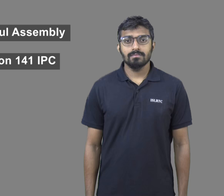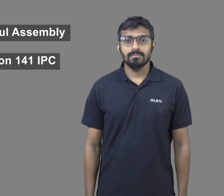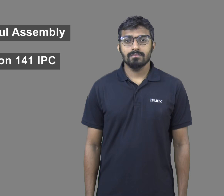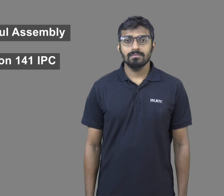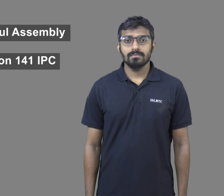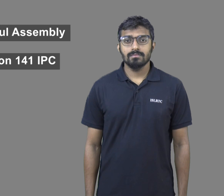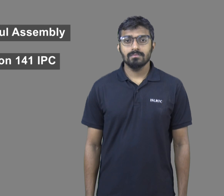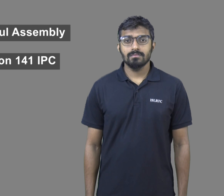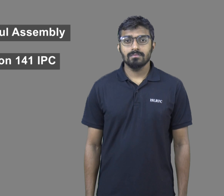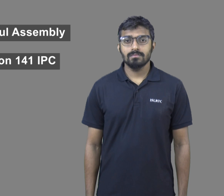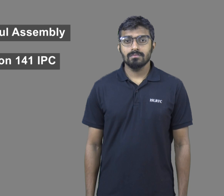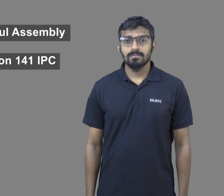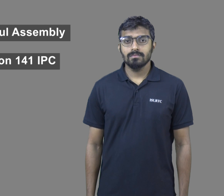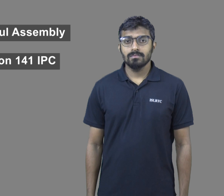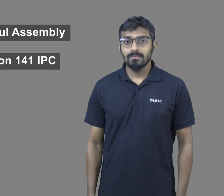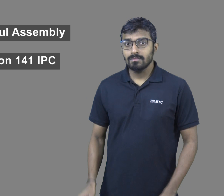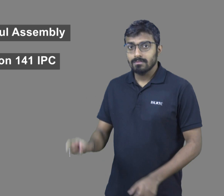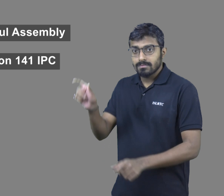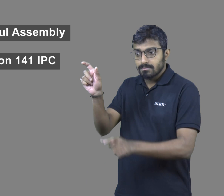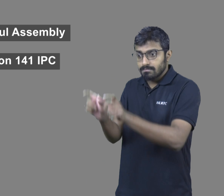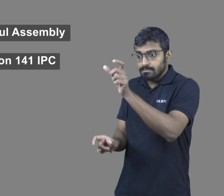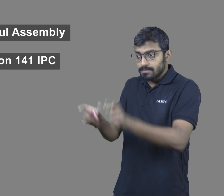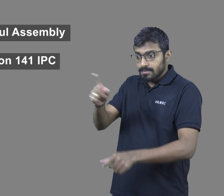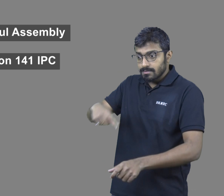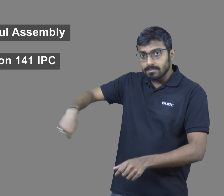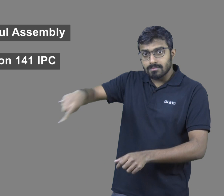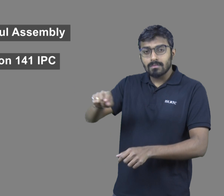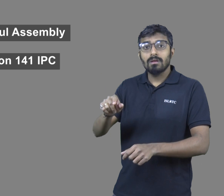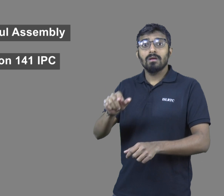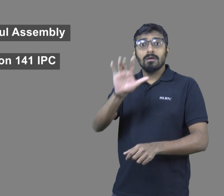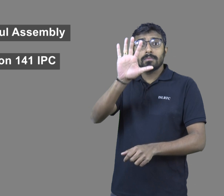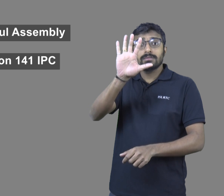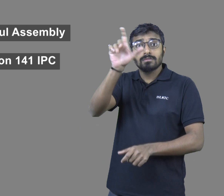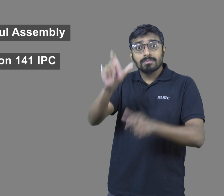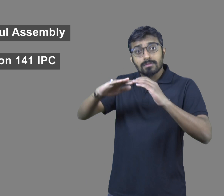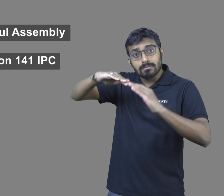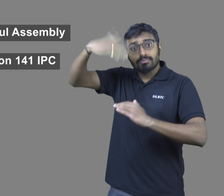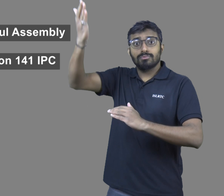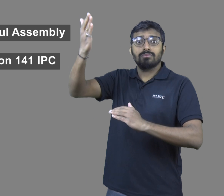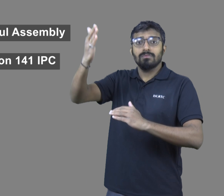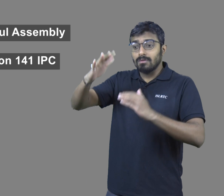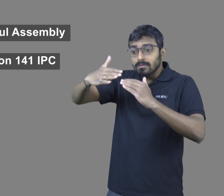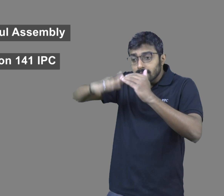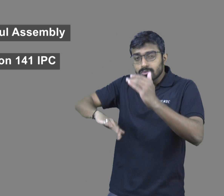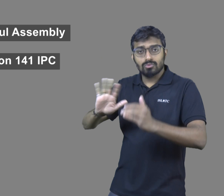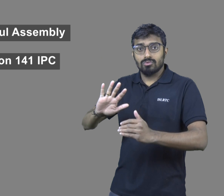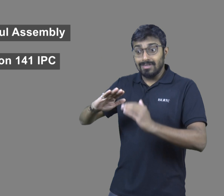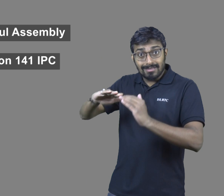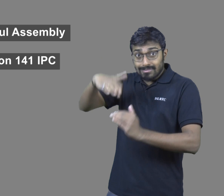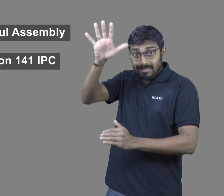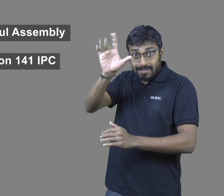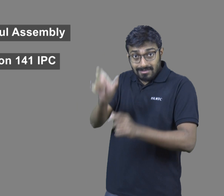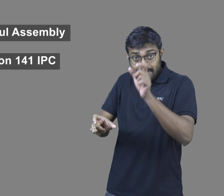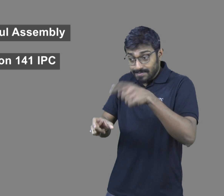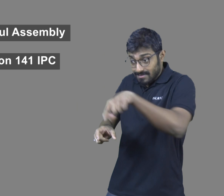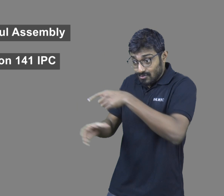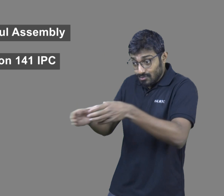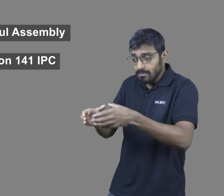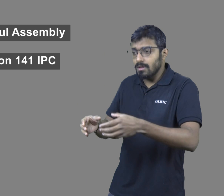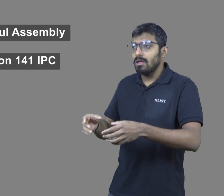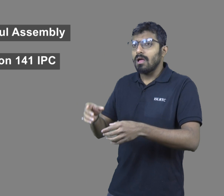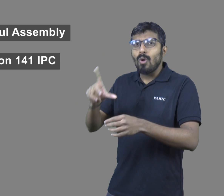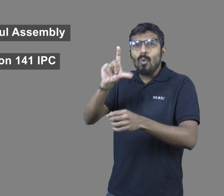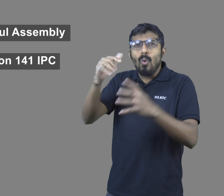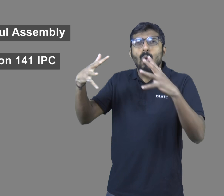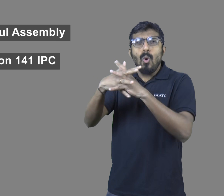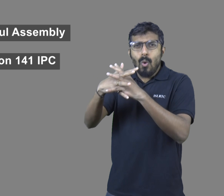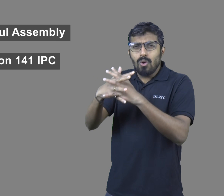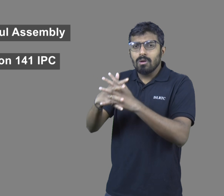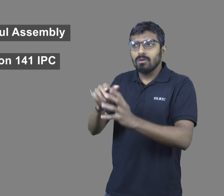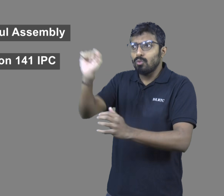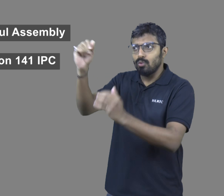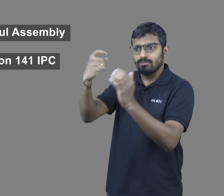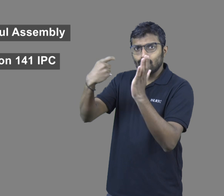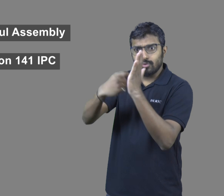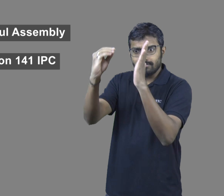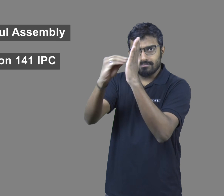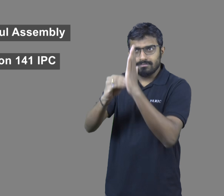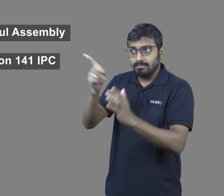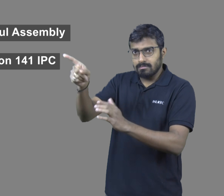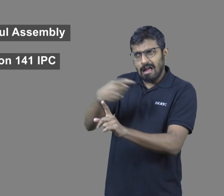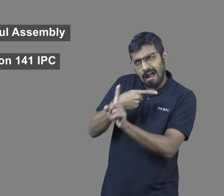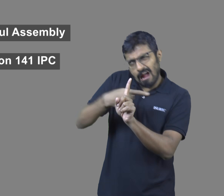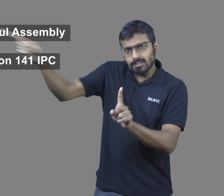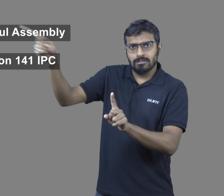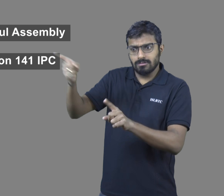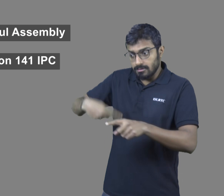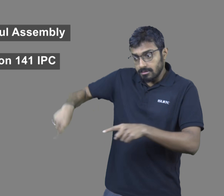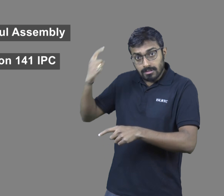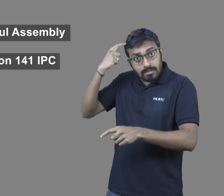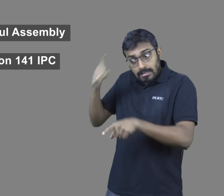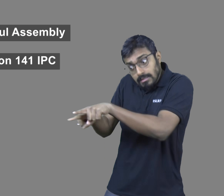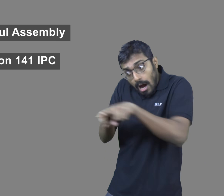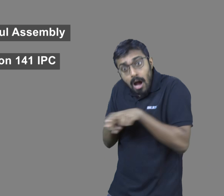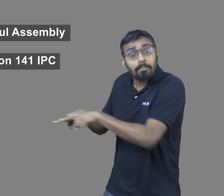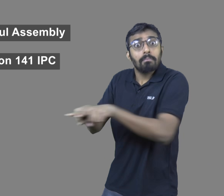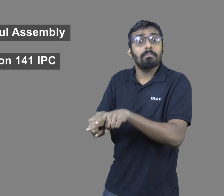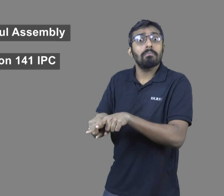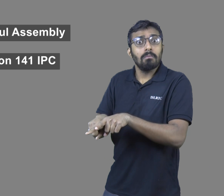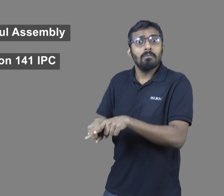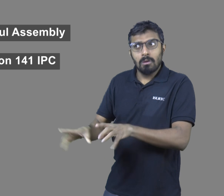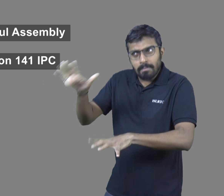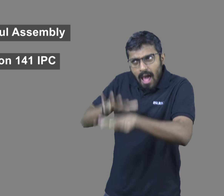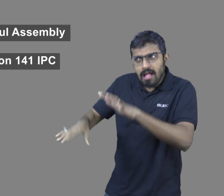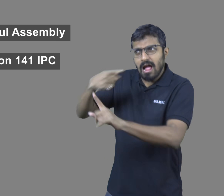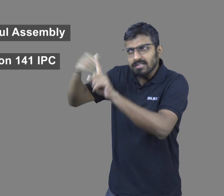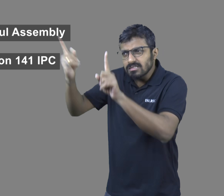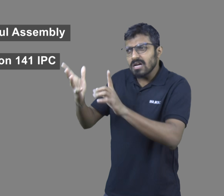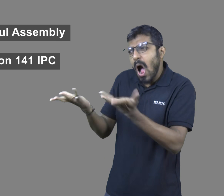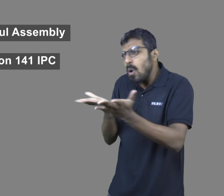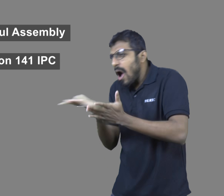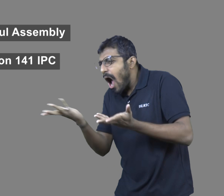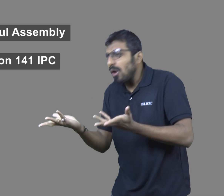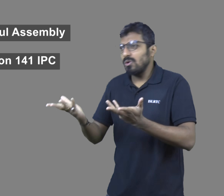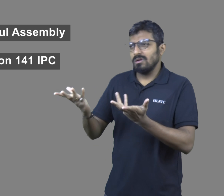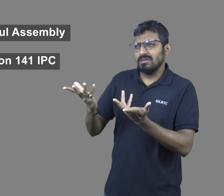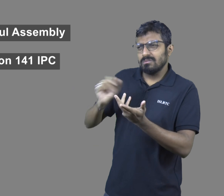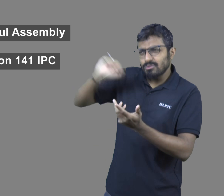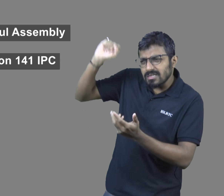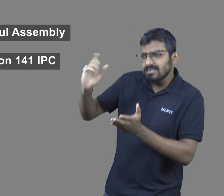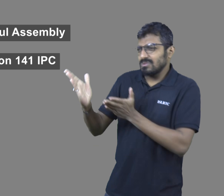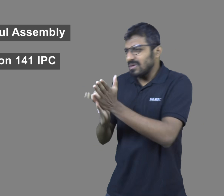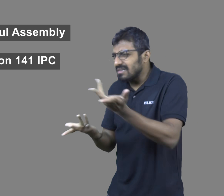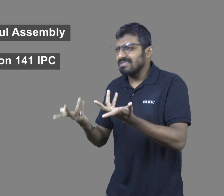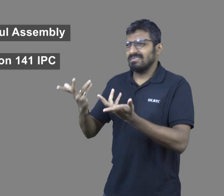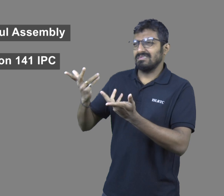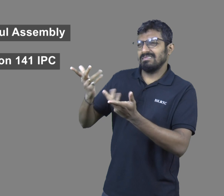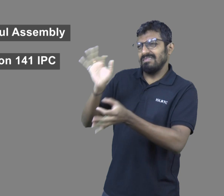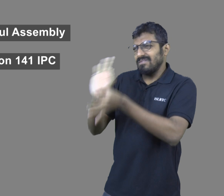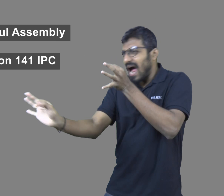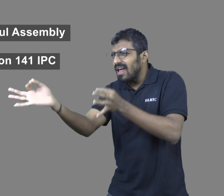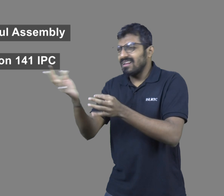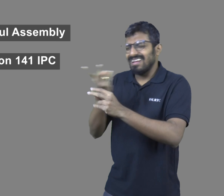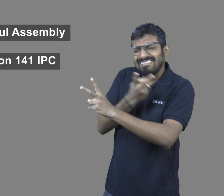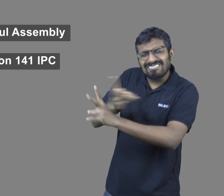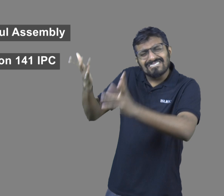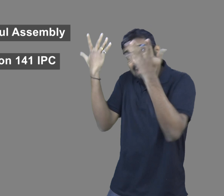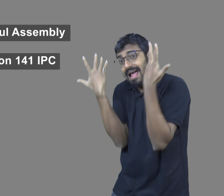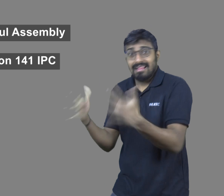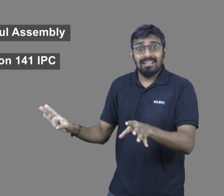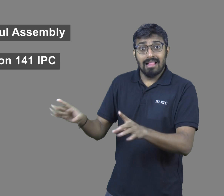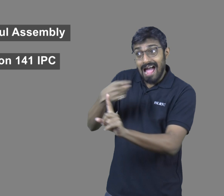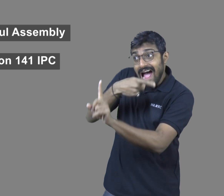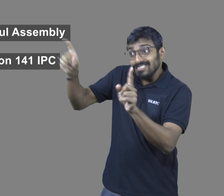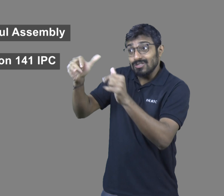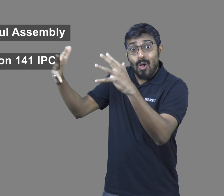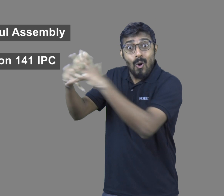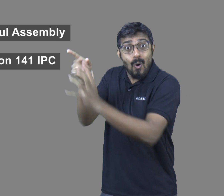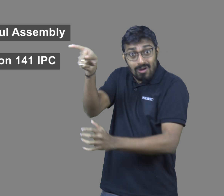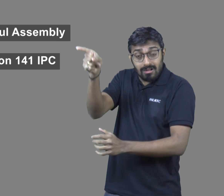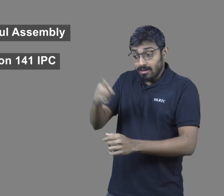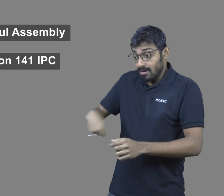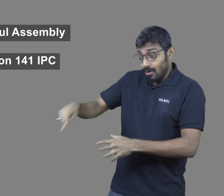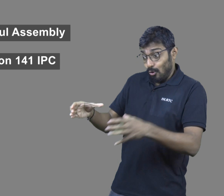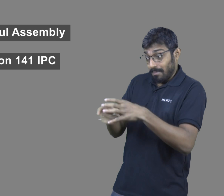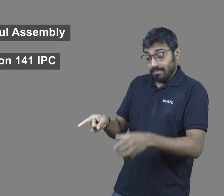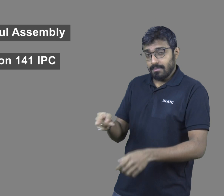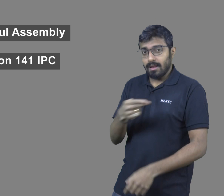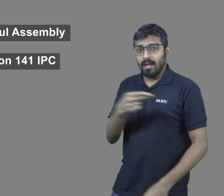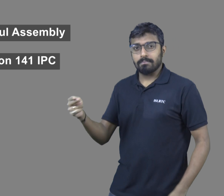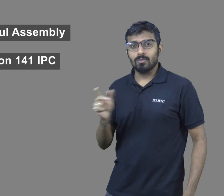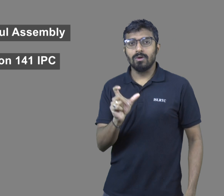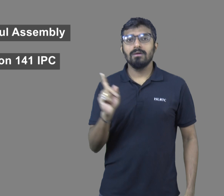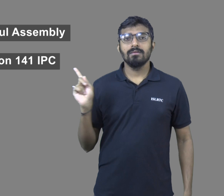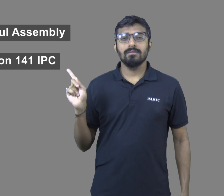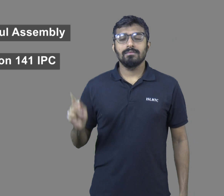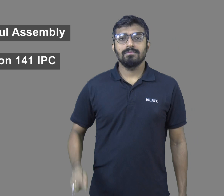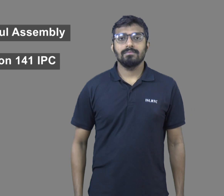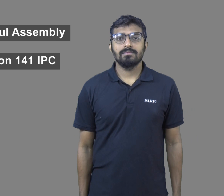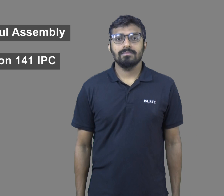Unlawful Assembly or Section 141 IPC